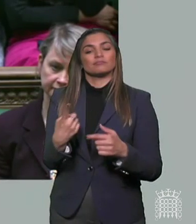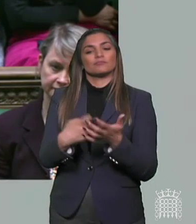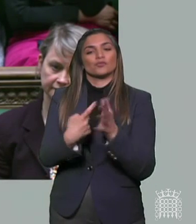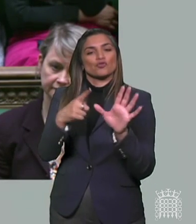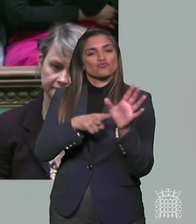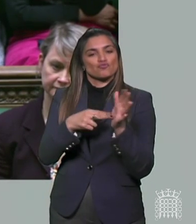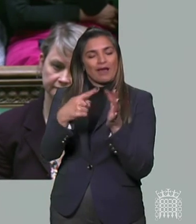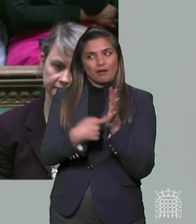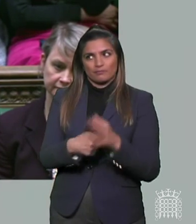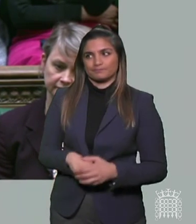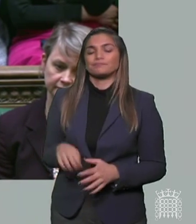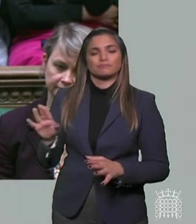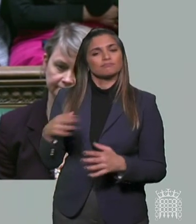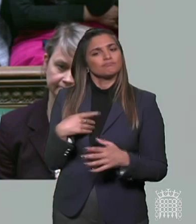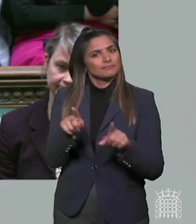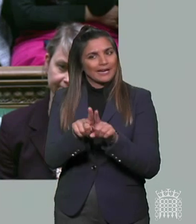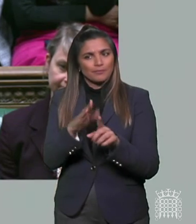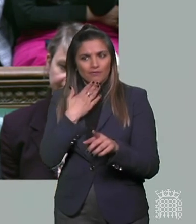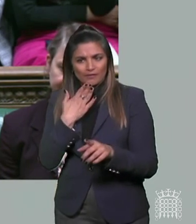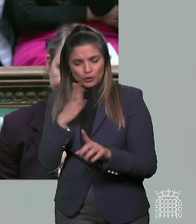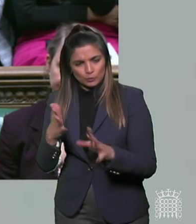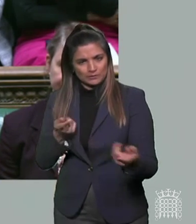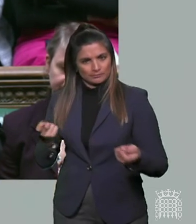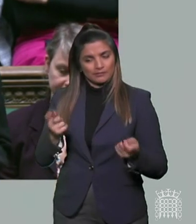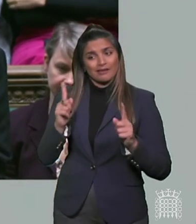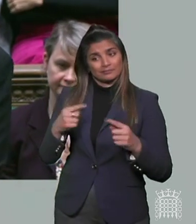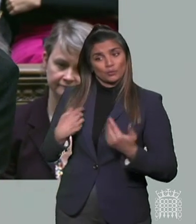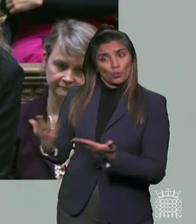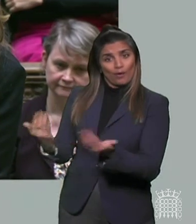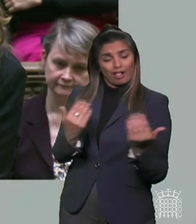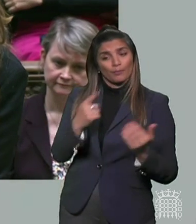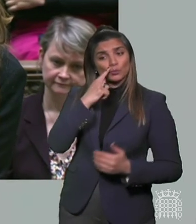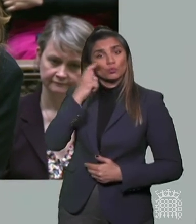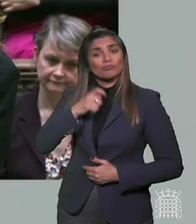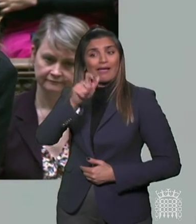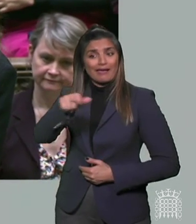I also welcome the Ukrainian MPs to this House today.